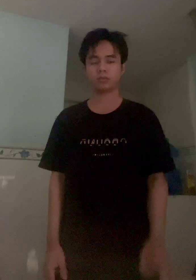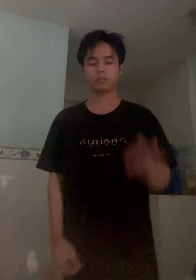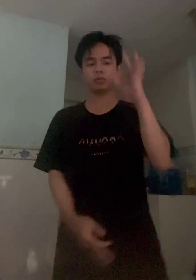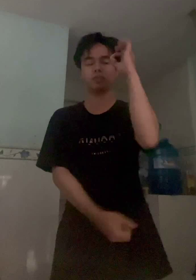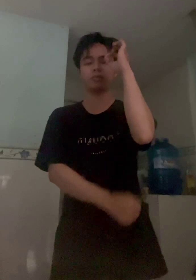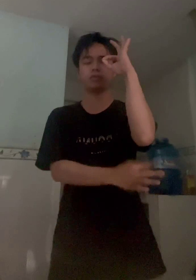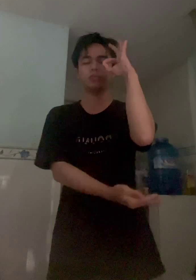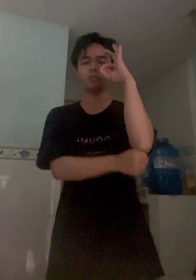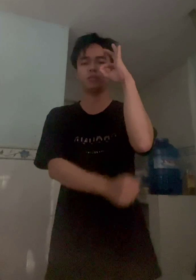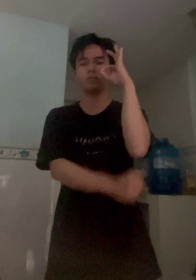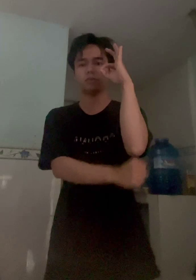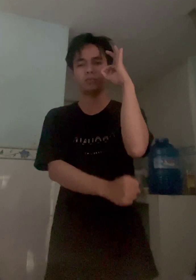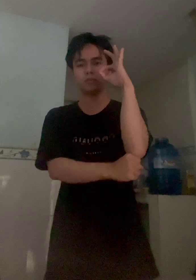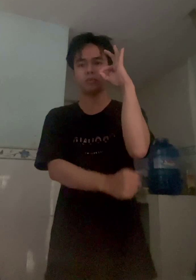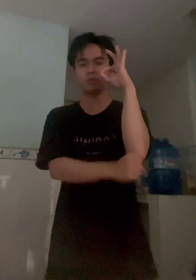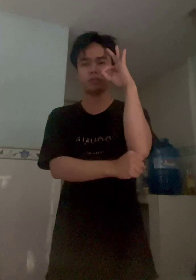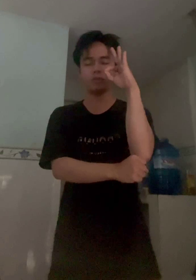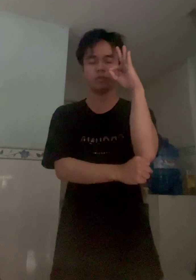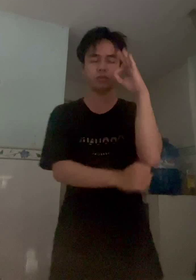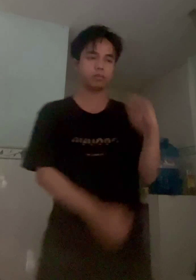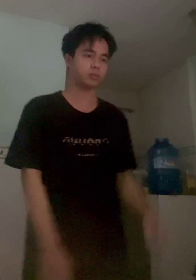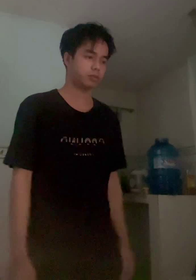buoi trua